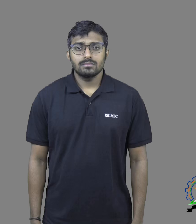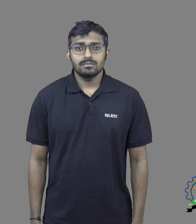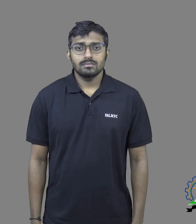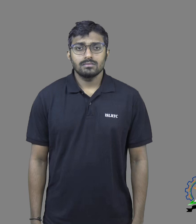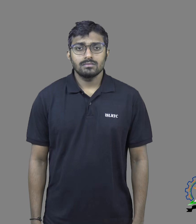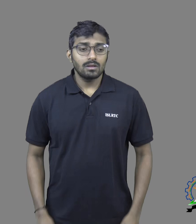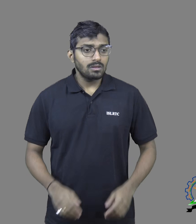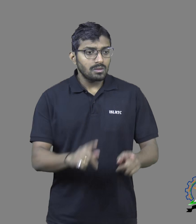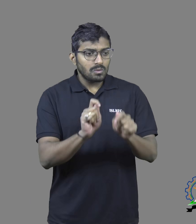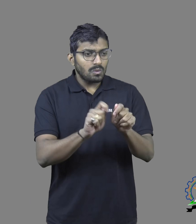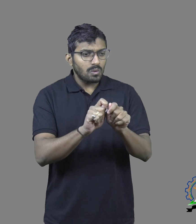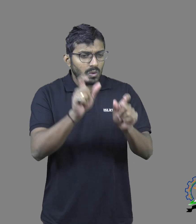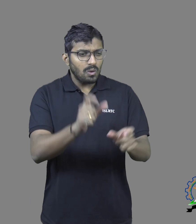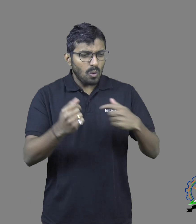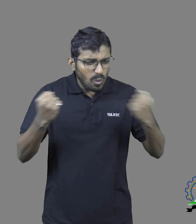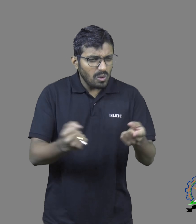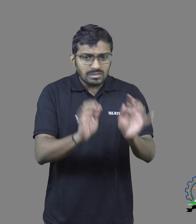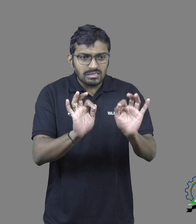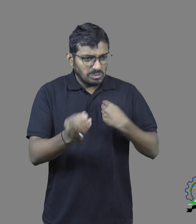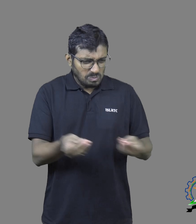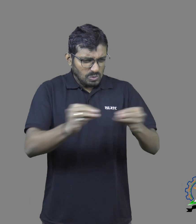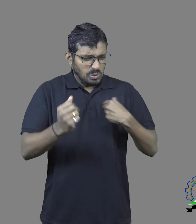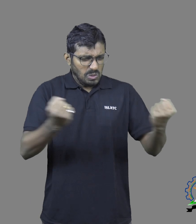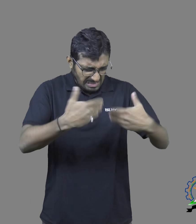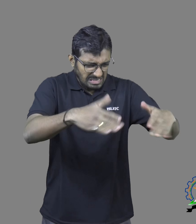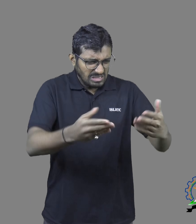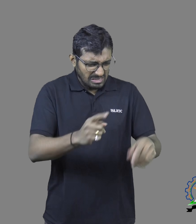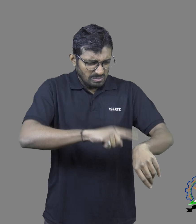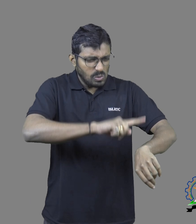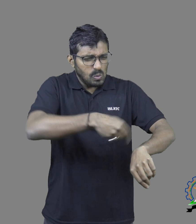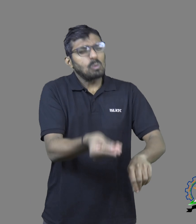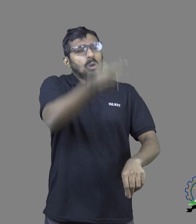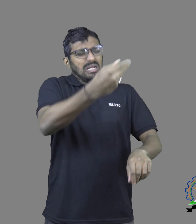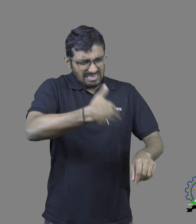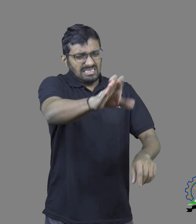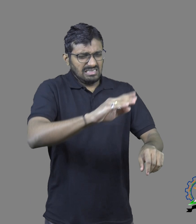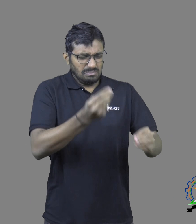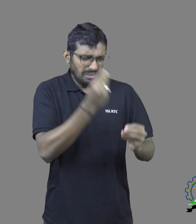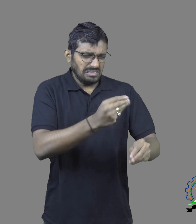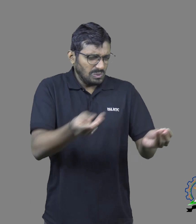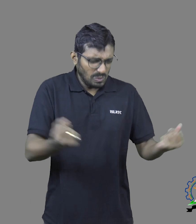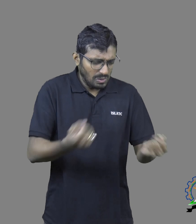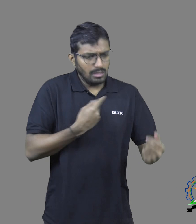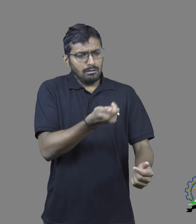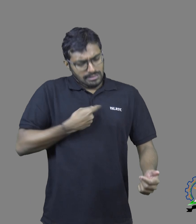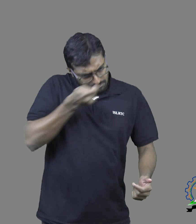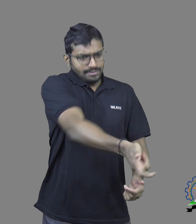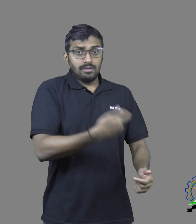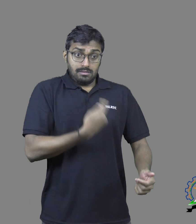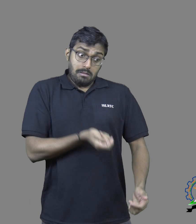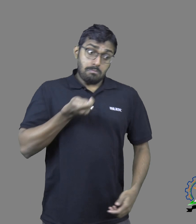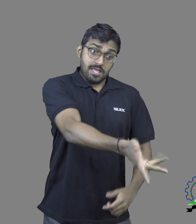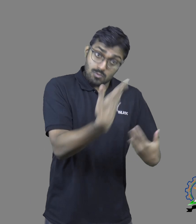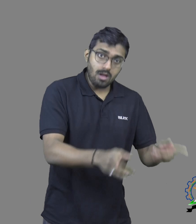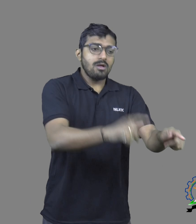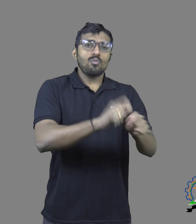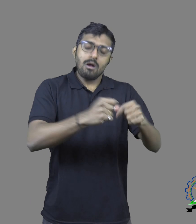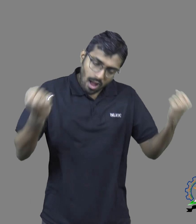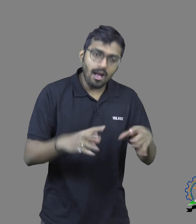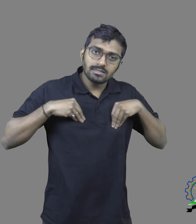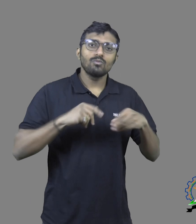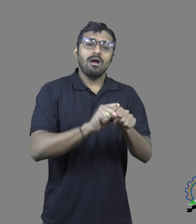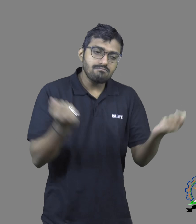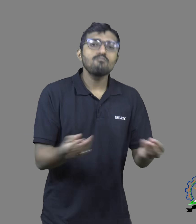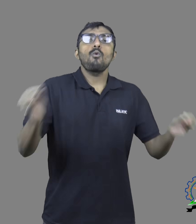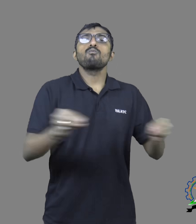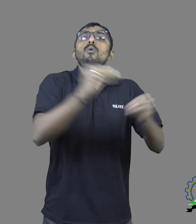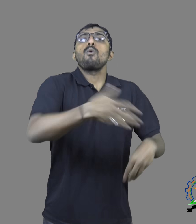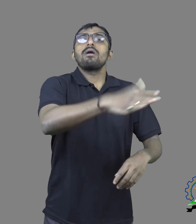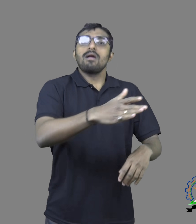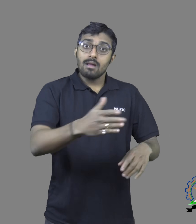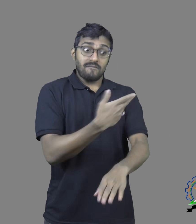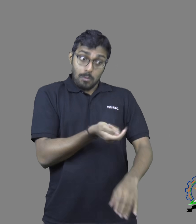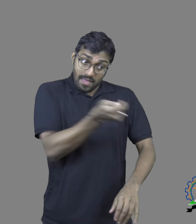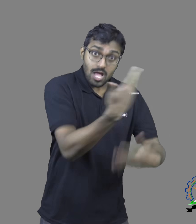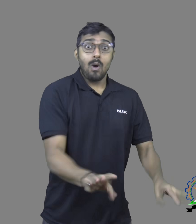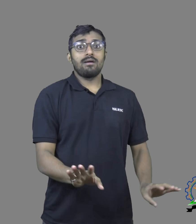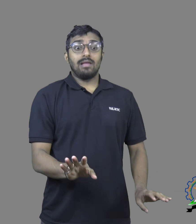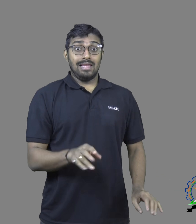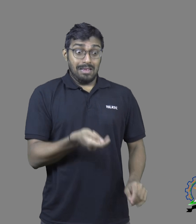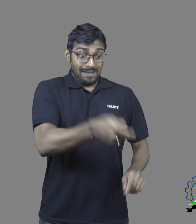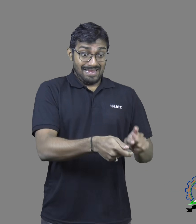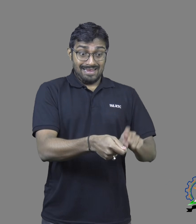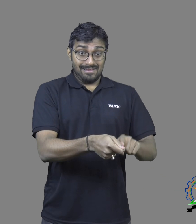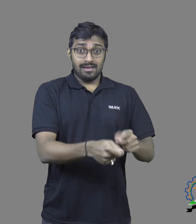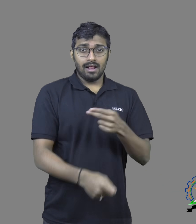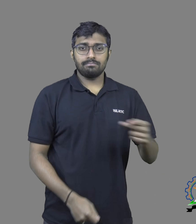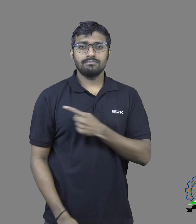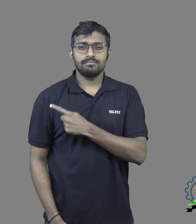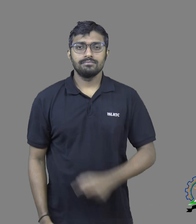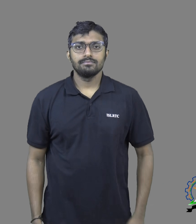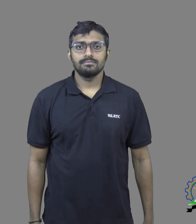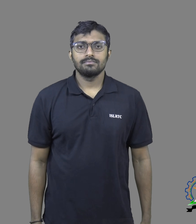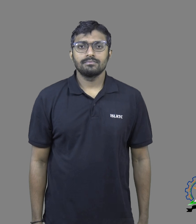Incentive